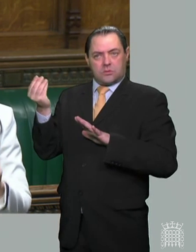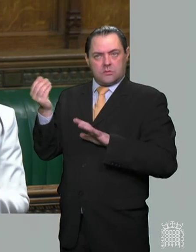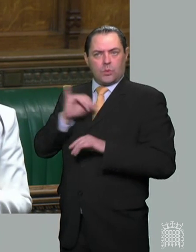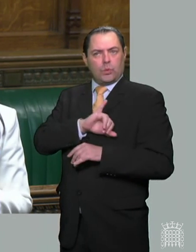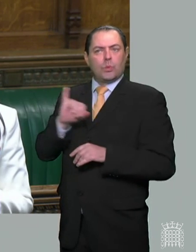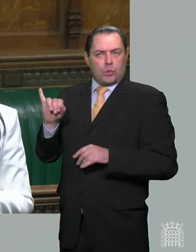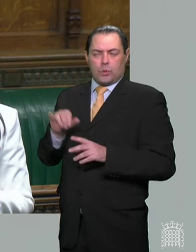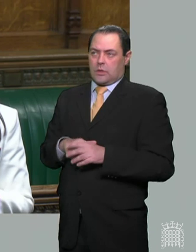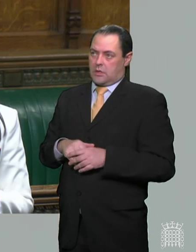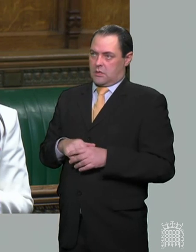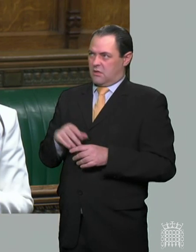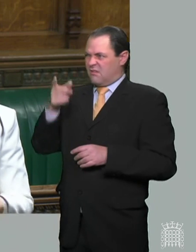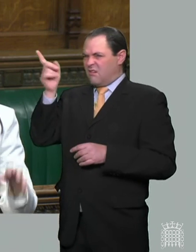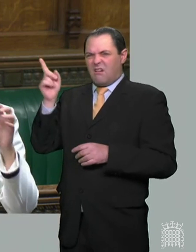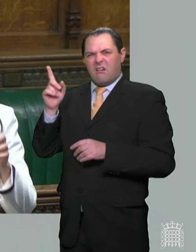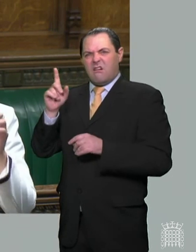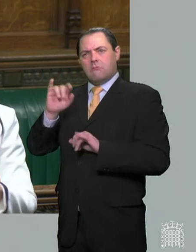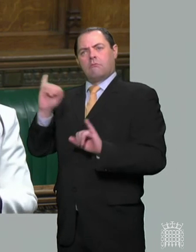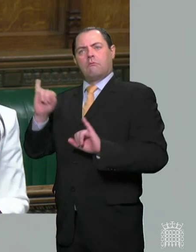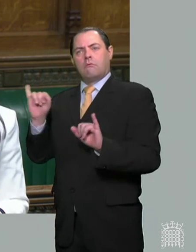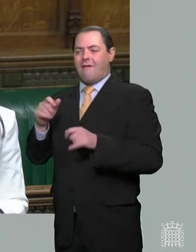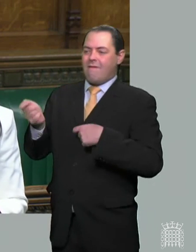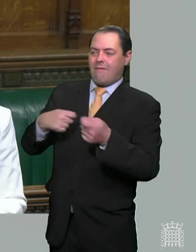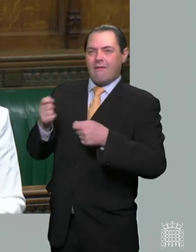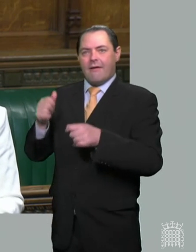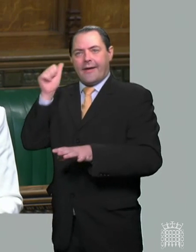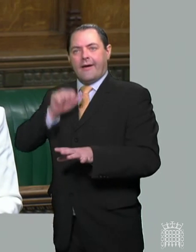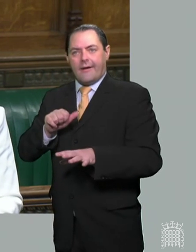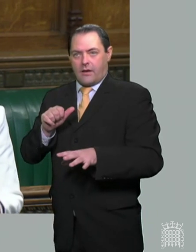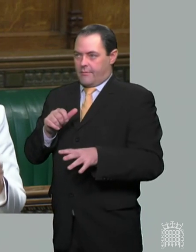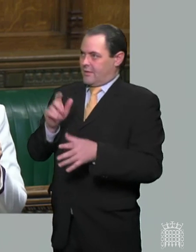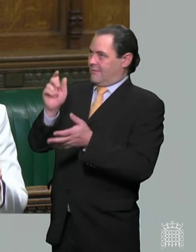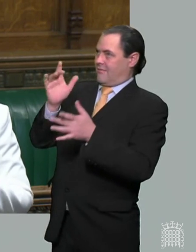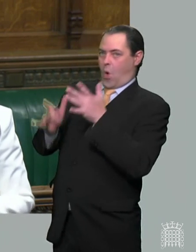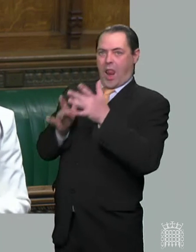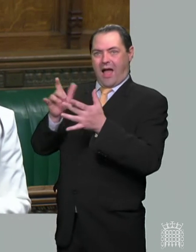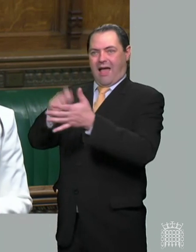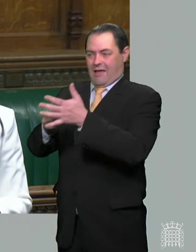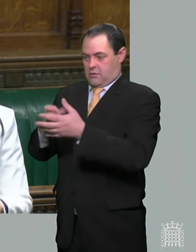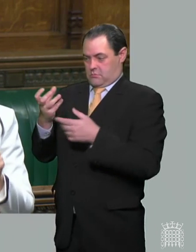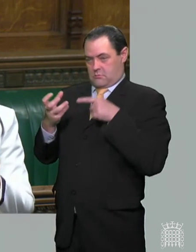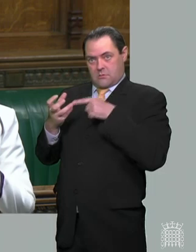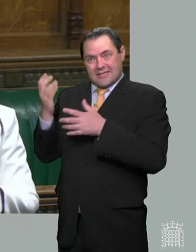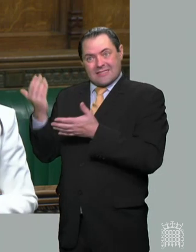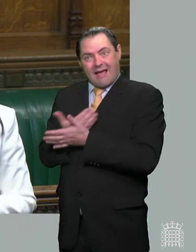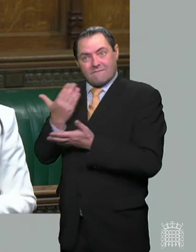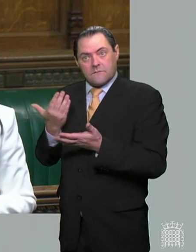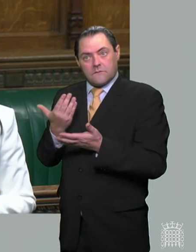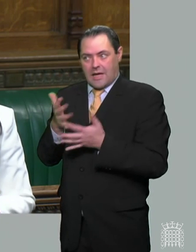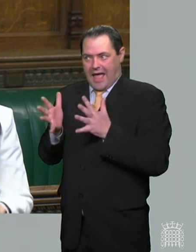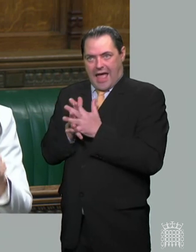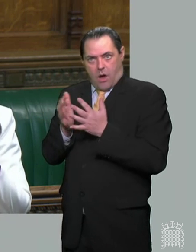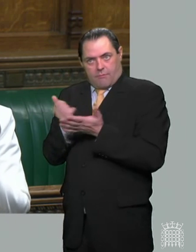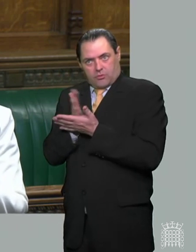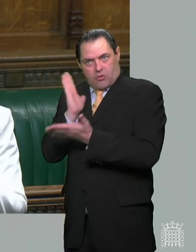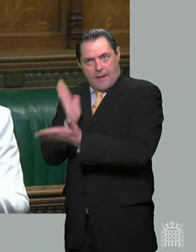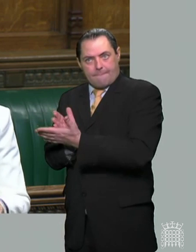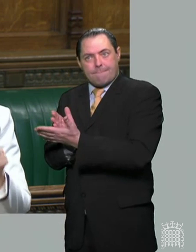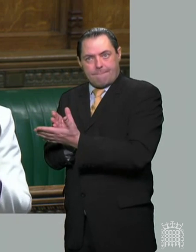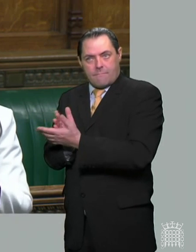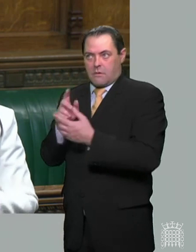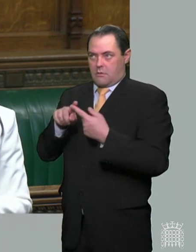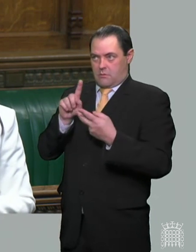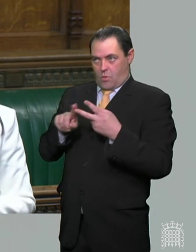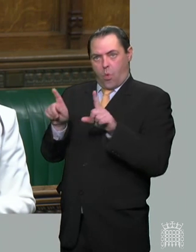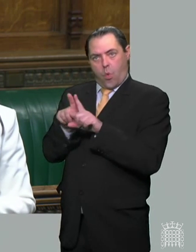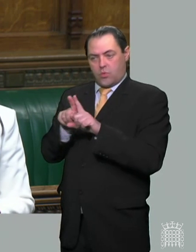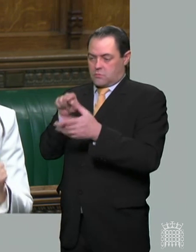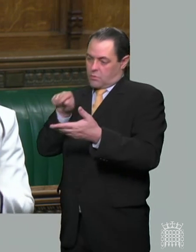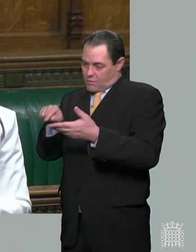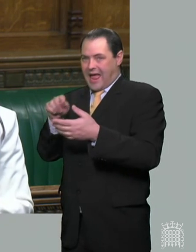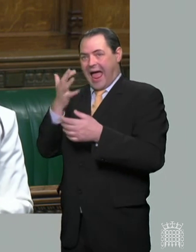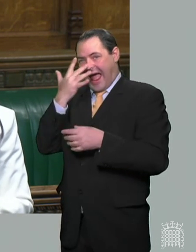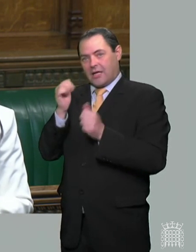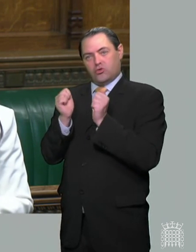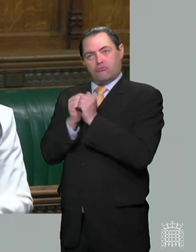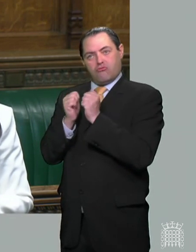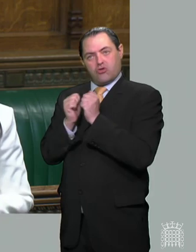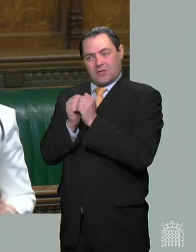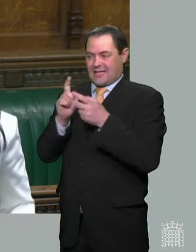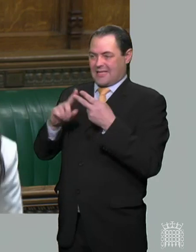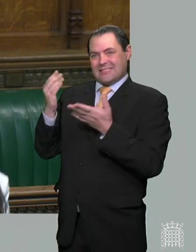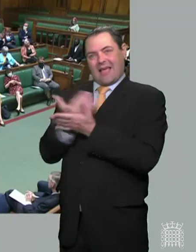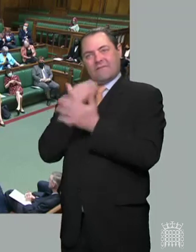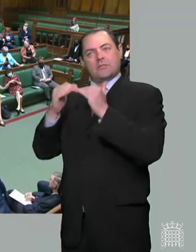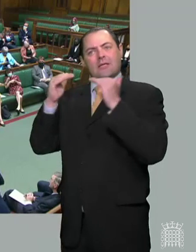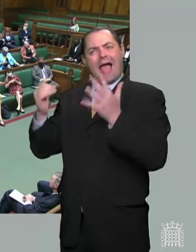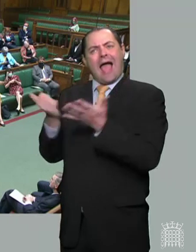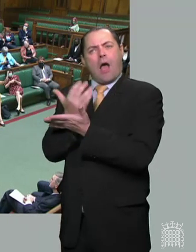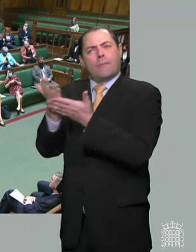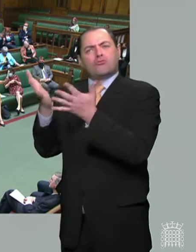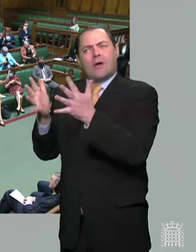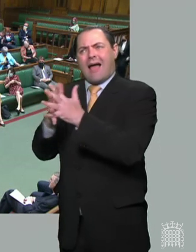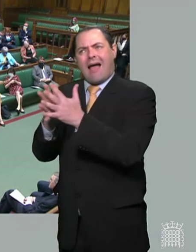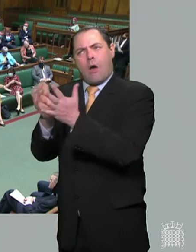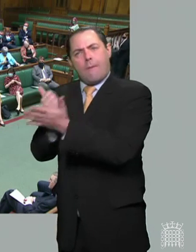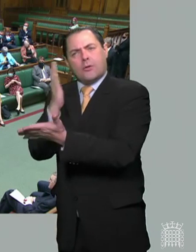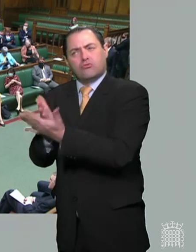With rogue traders out there, how can consumers be satisfied that the toys they purchase via online marketplaces are safe, marked as age-appropriate and meet the required safety standards?